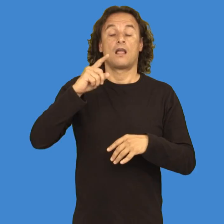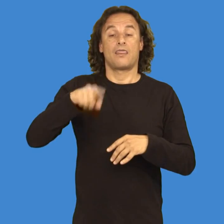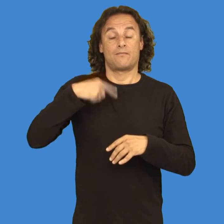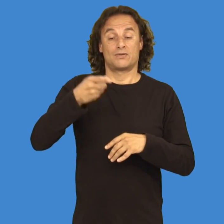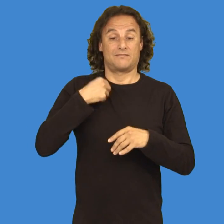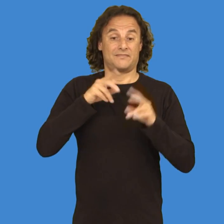despues